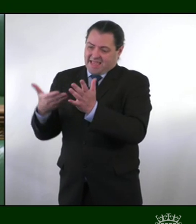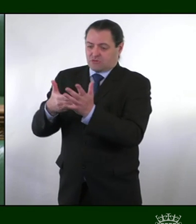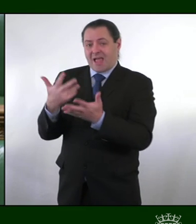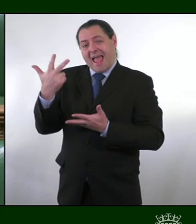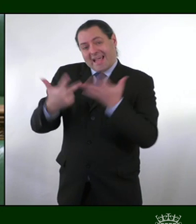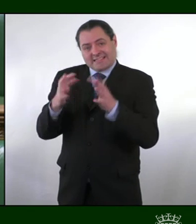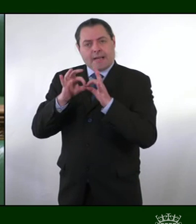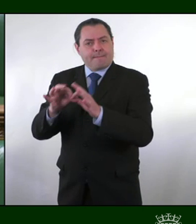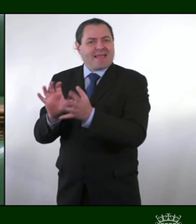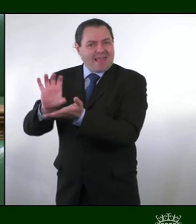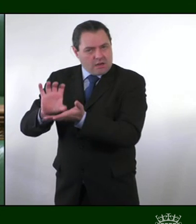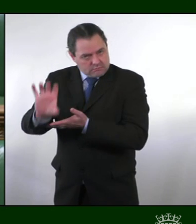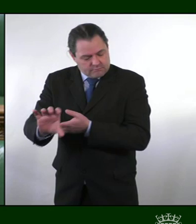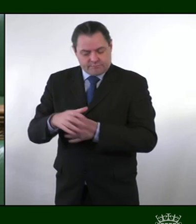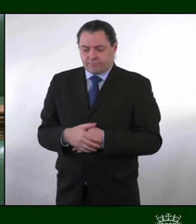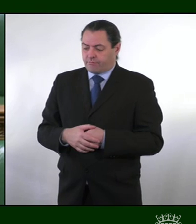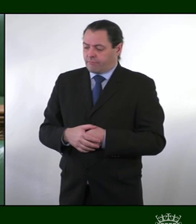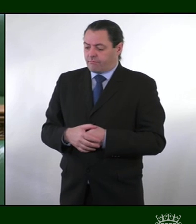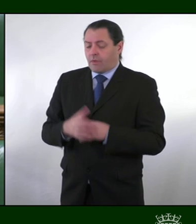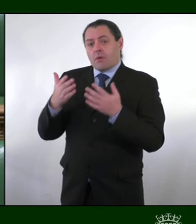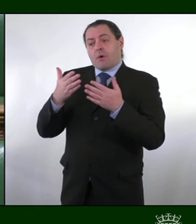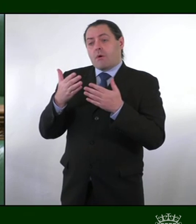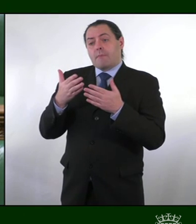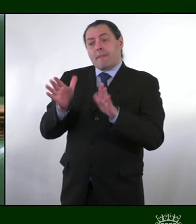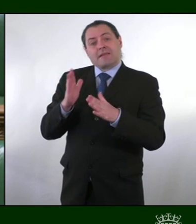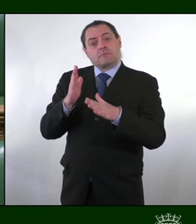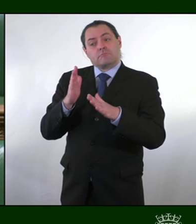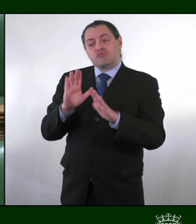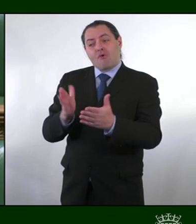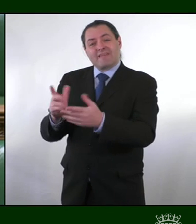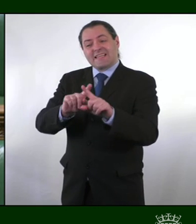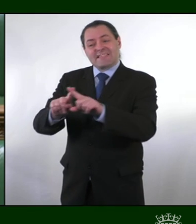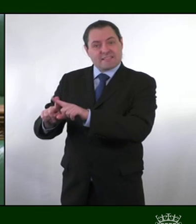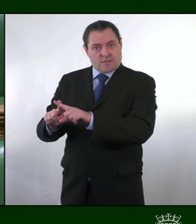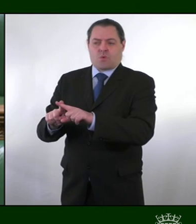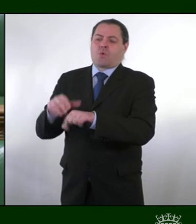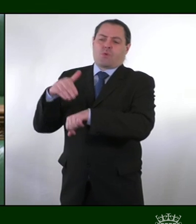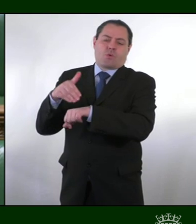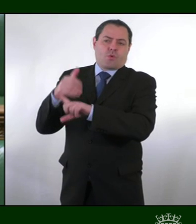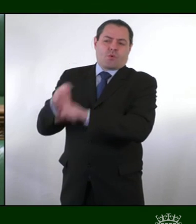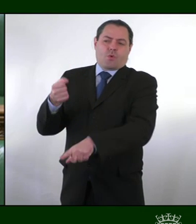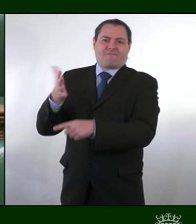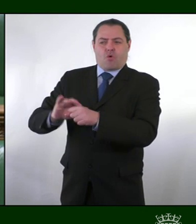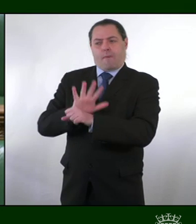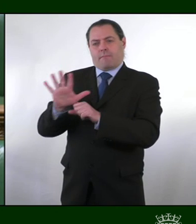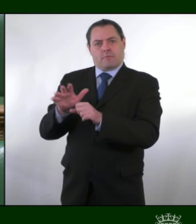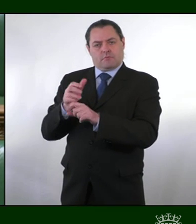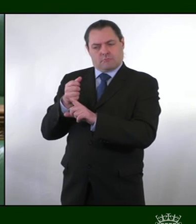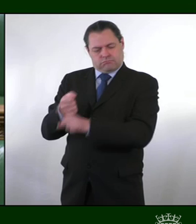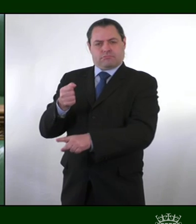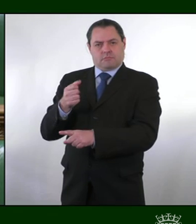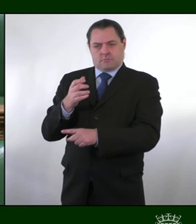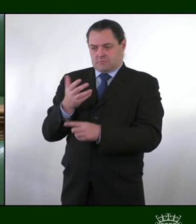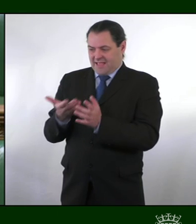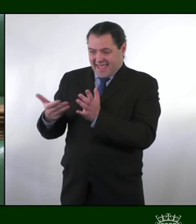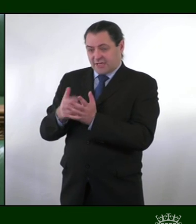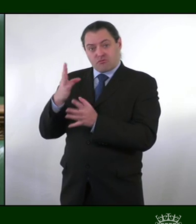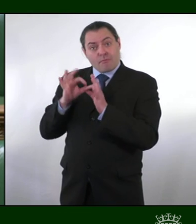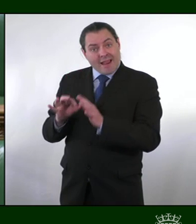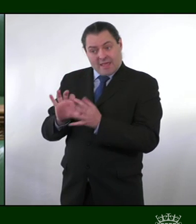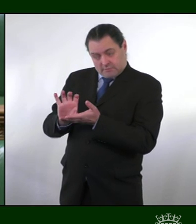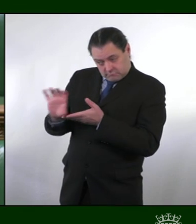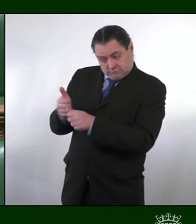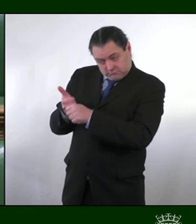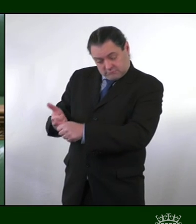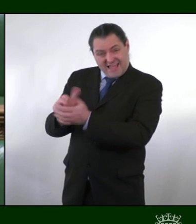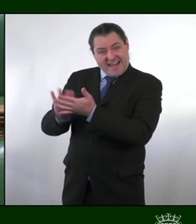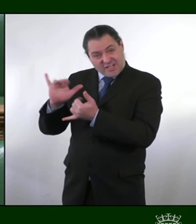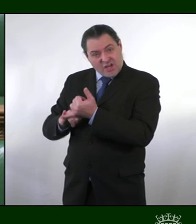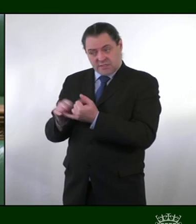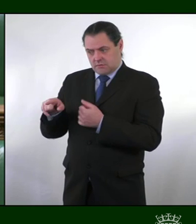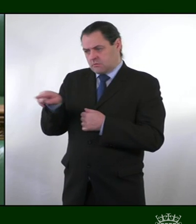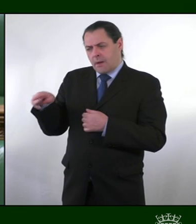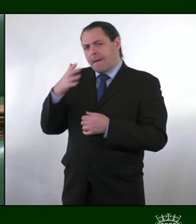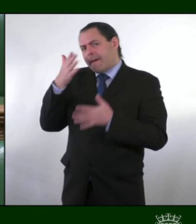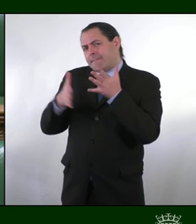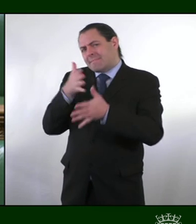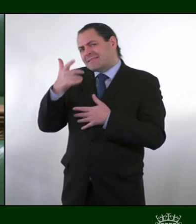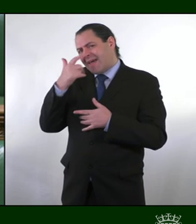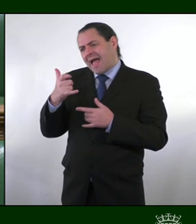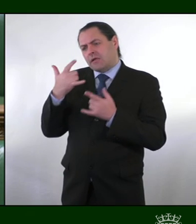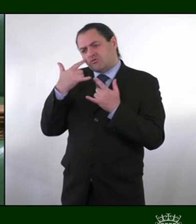To protect the public services most affected by coronavirus, we are also providing: £3 billion to support NHS recovery, allowing it to carry out up to a million checks,